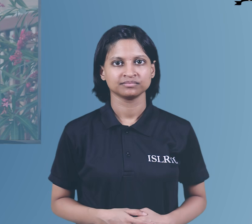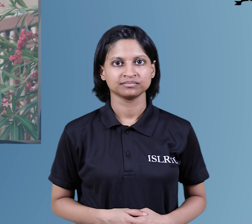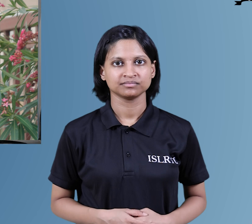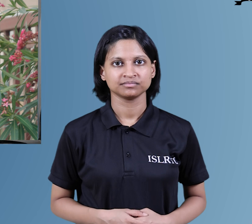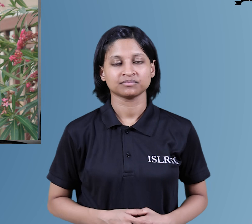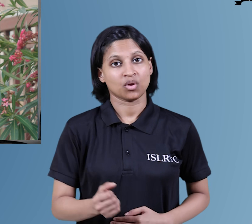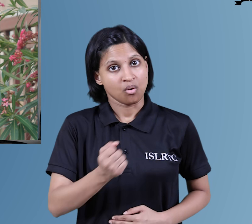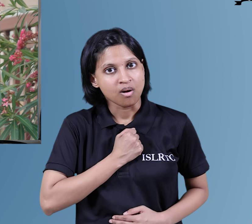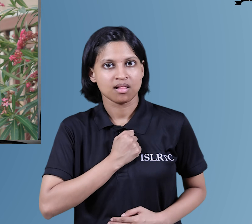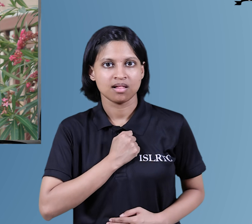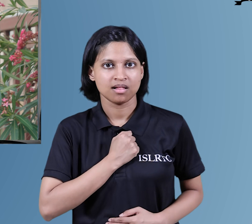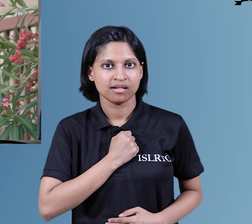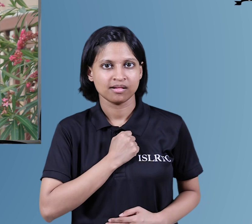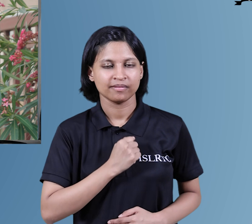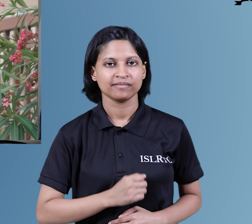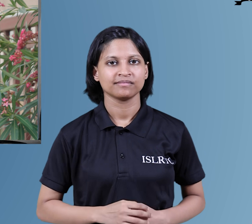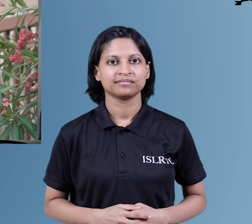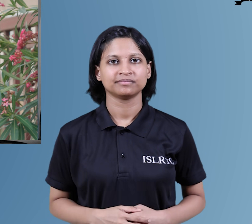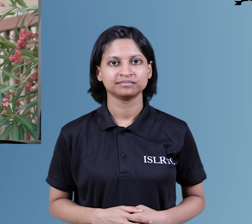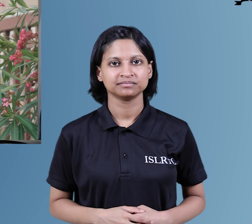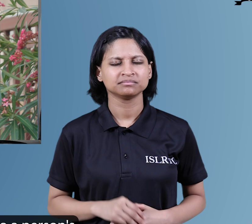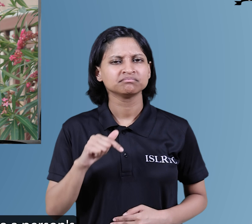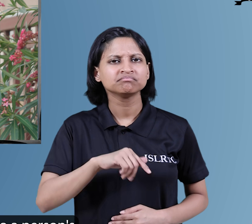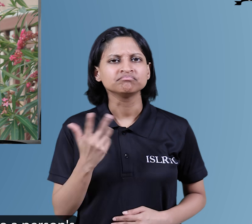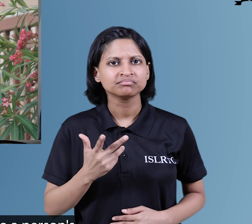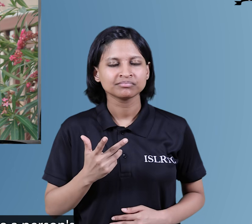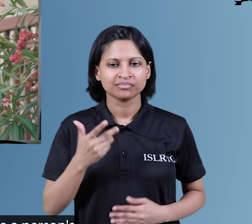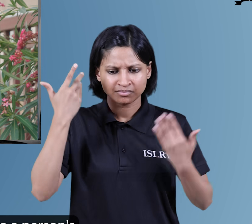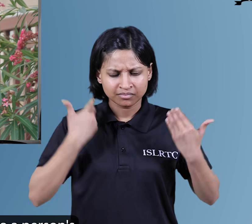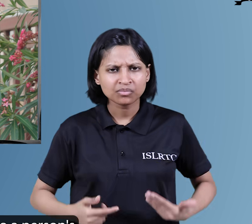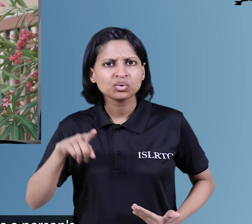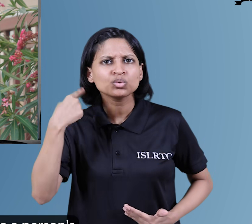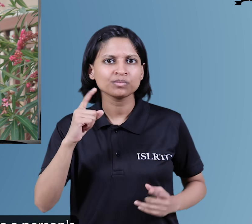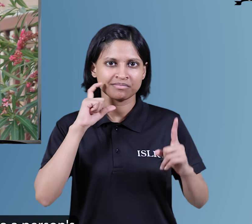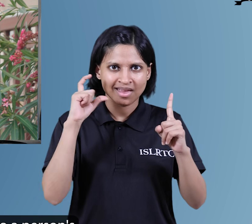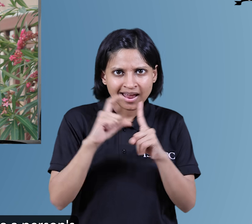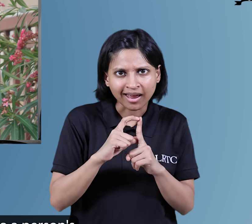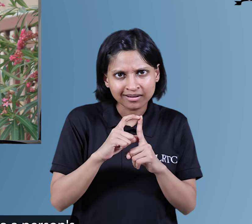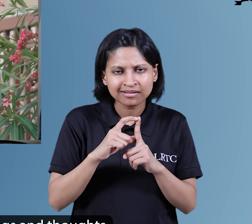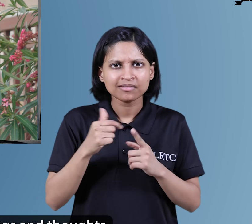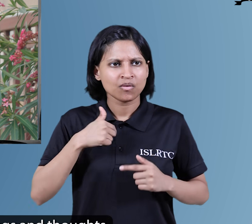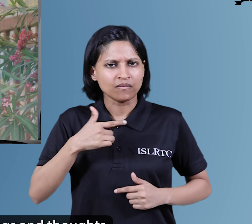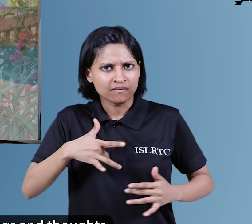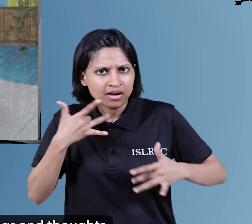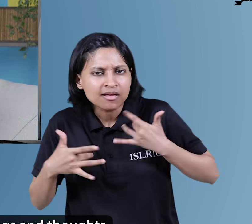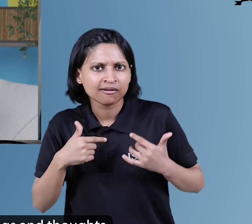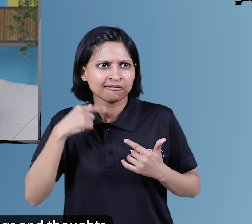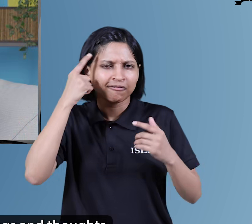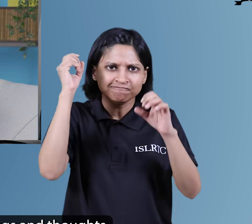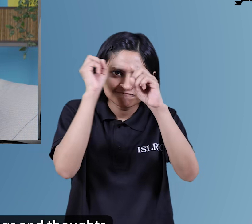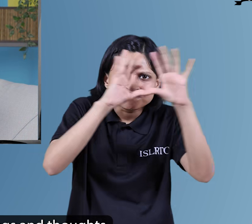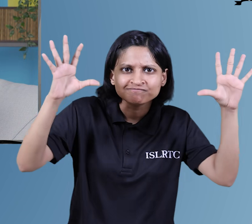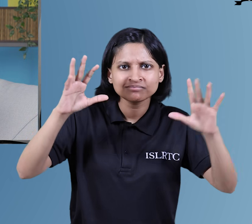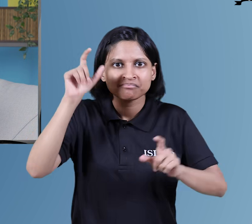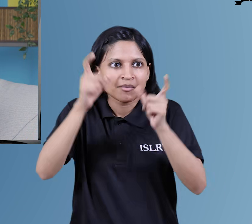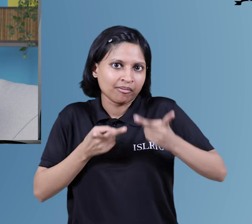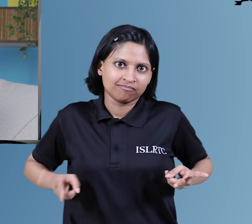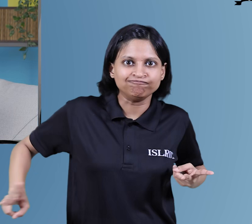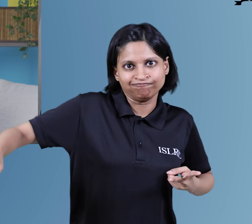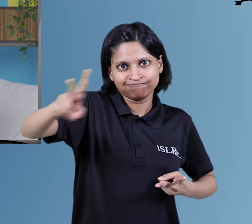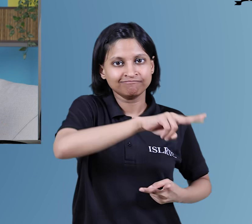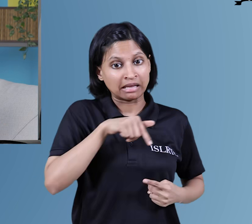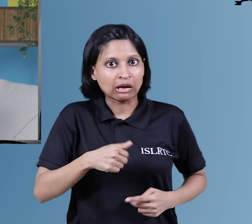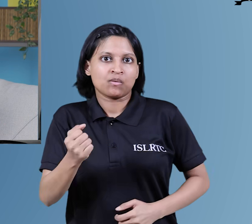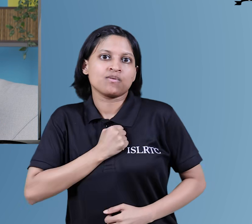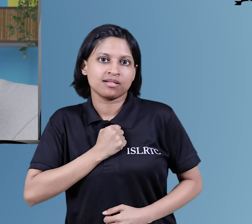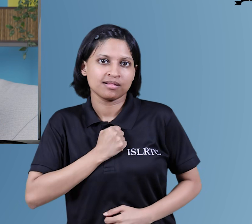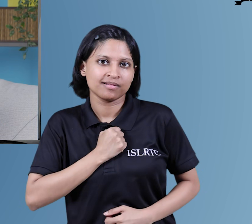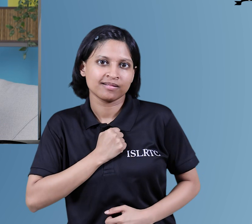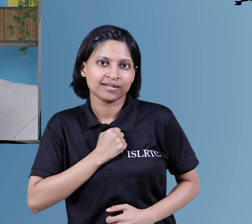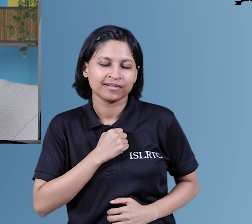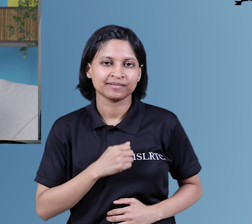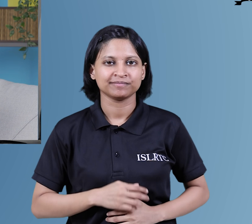Self The self refers to a person's unique identity, including their feelings and thoughts, which are different for everyone. It represents their individuality.